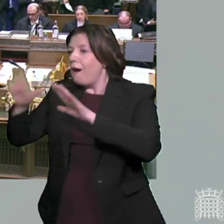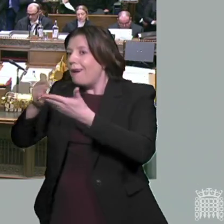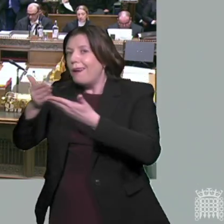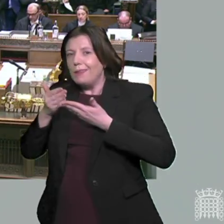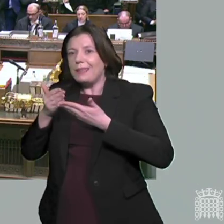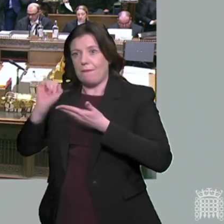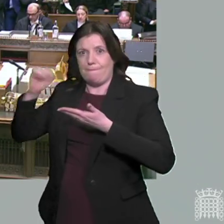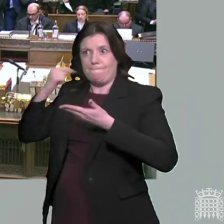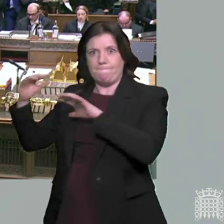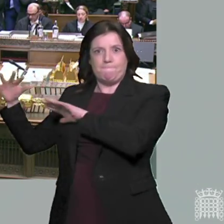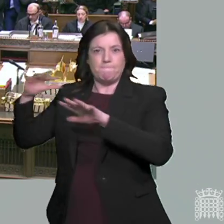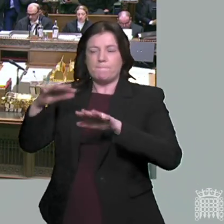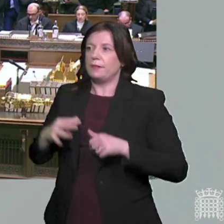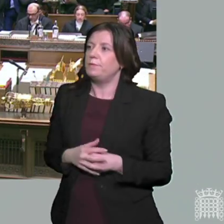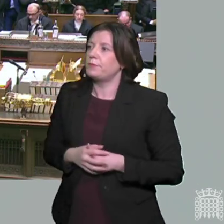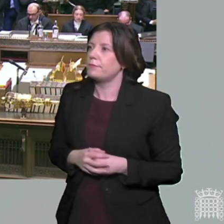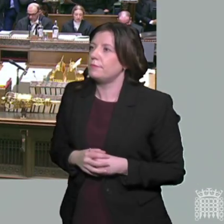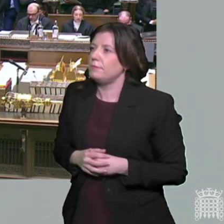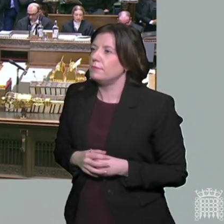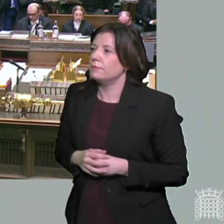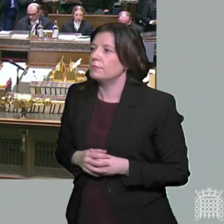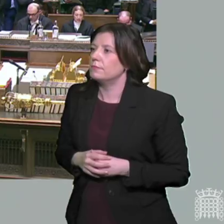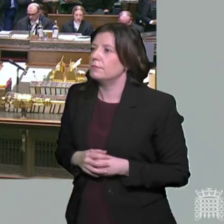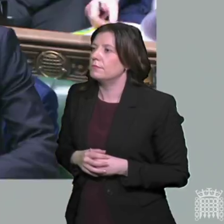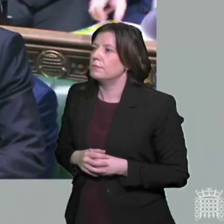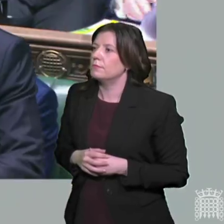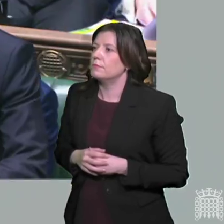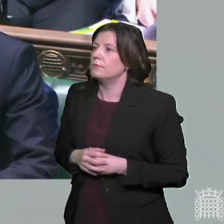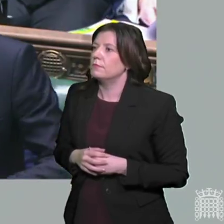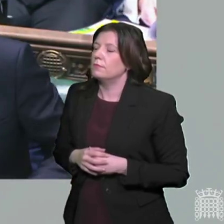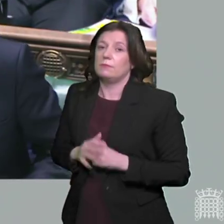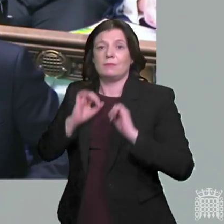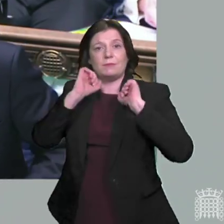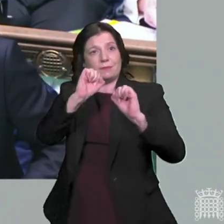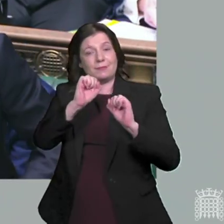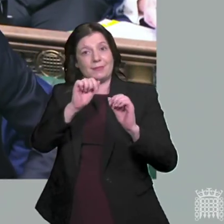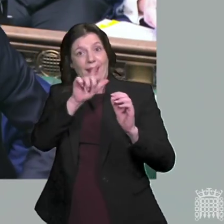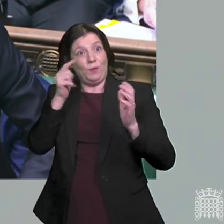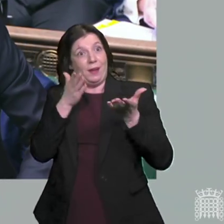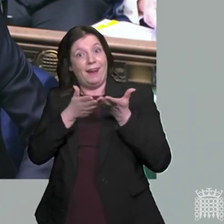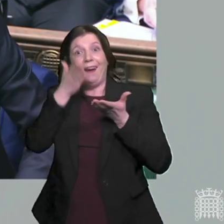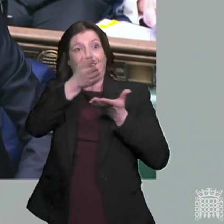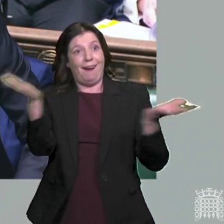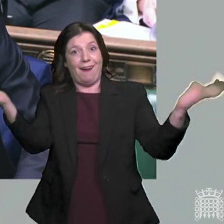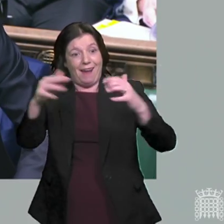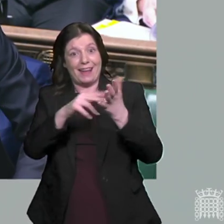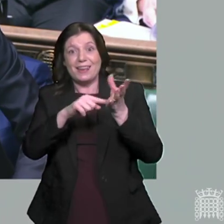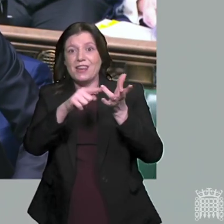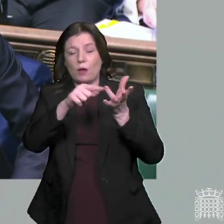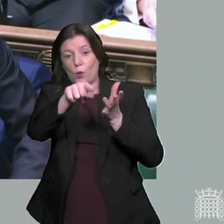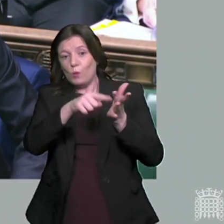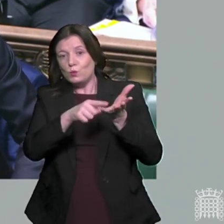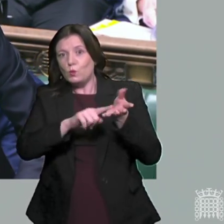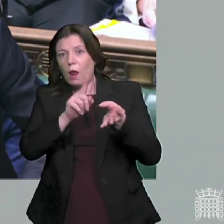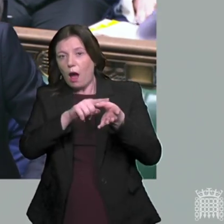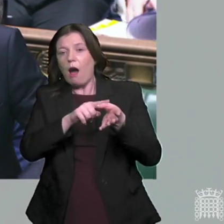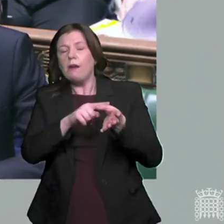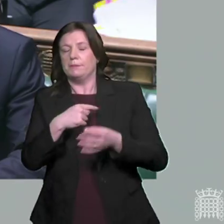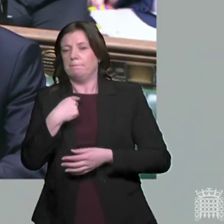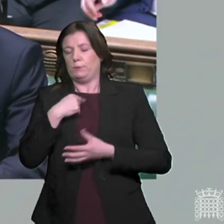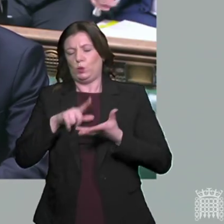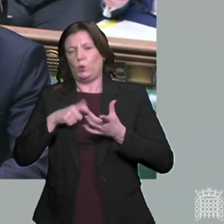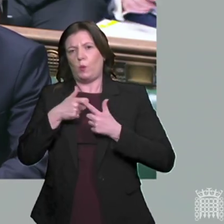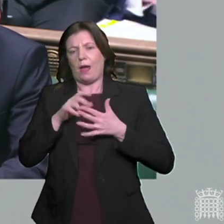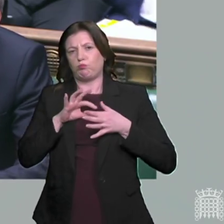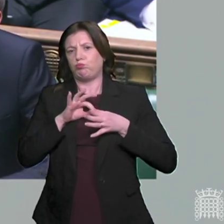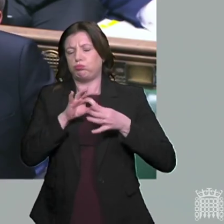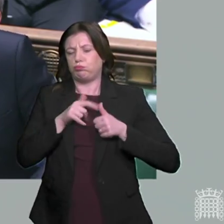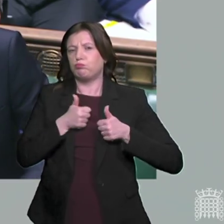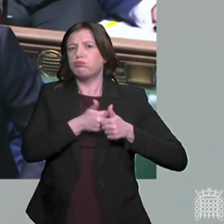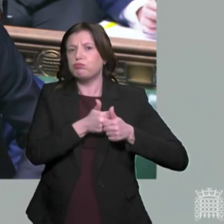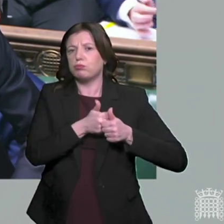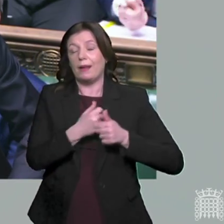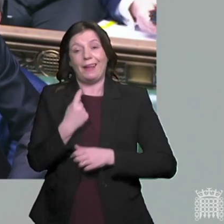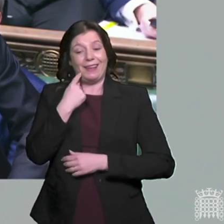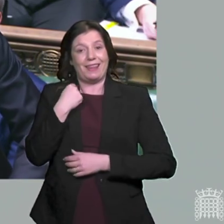I agree with my right honourable and learned Friend. I am delighted that Lithuania and the city of Vilnius will host the NATO leaders summit in July, and the UK does have a strong and growing relationship with Lithuania.